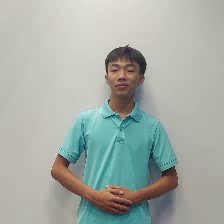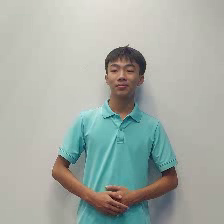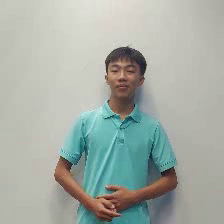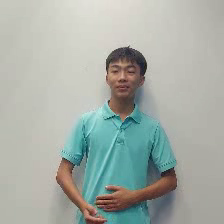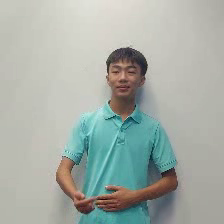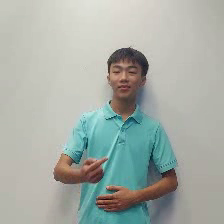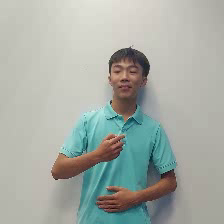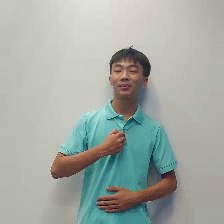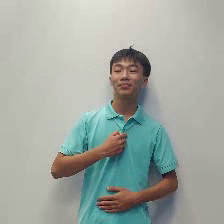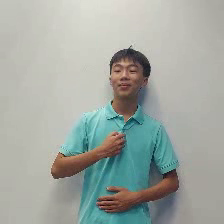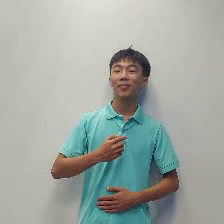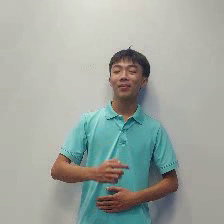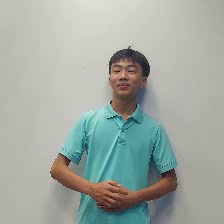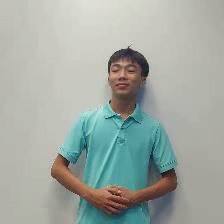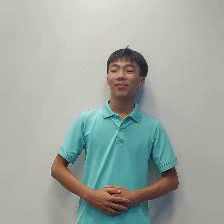Tôi